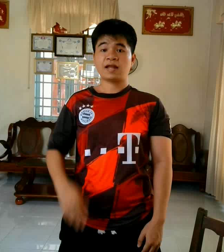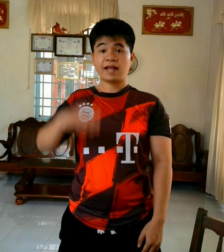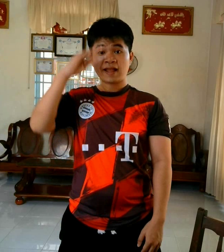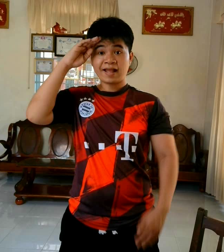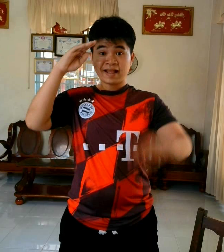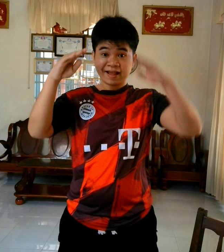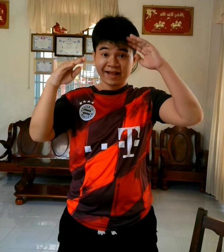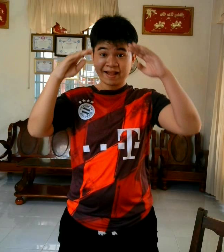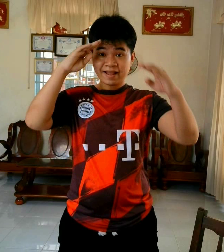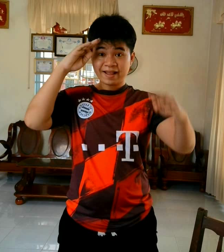xin chao